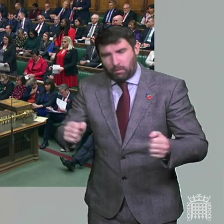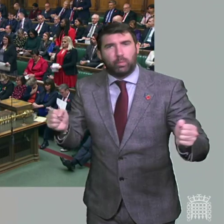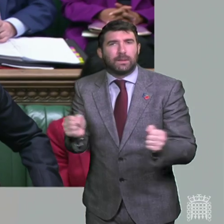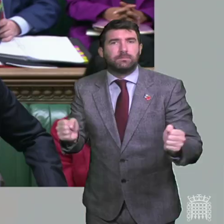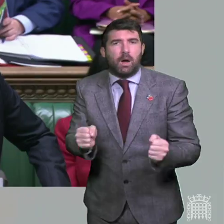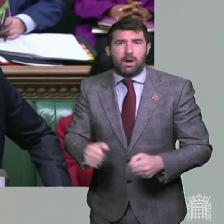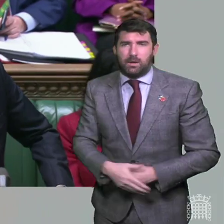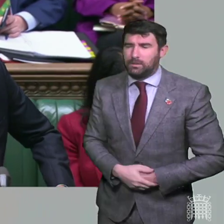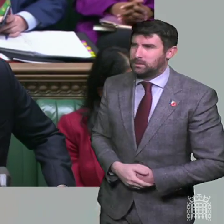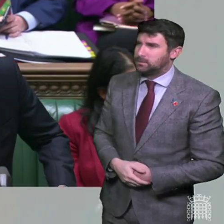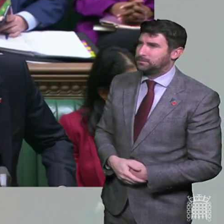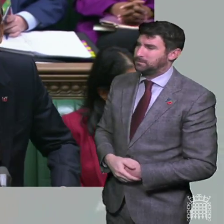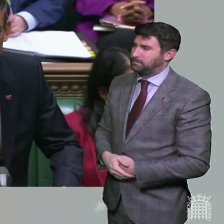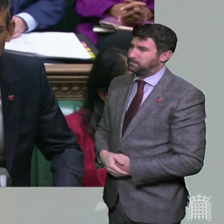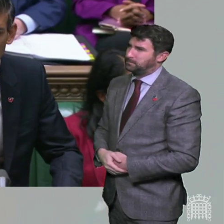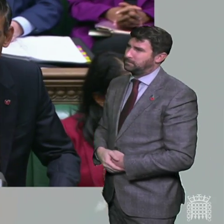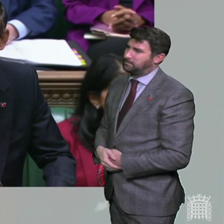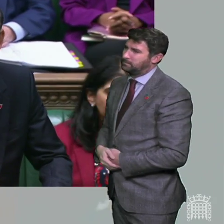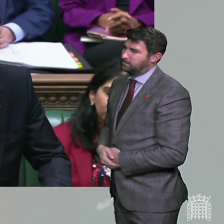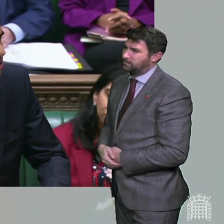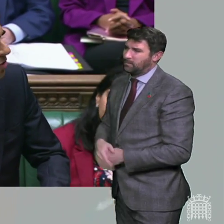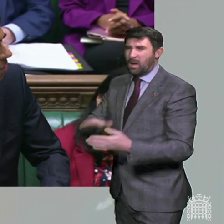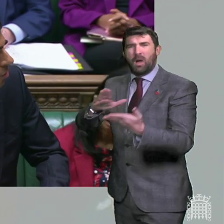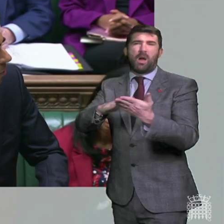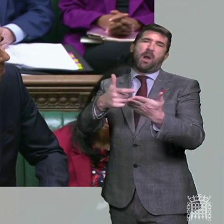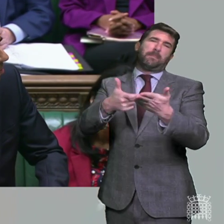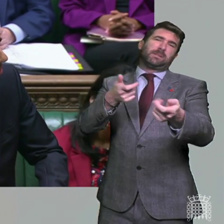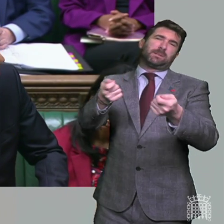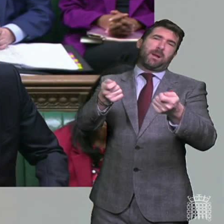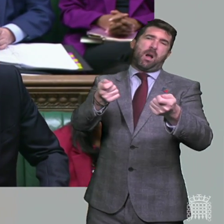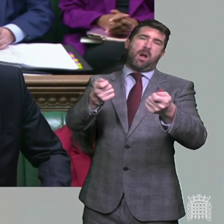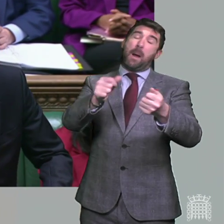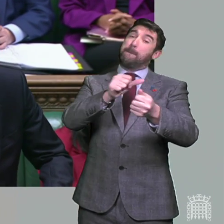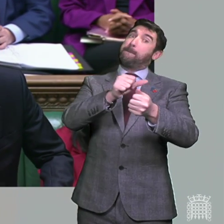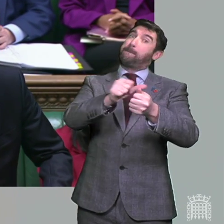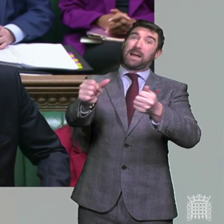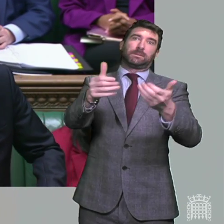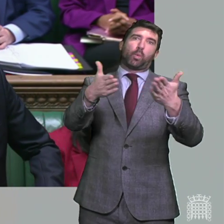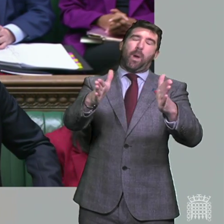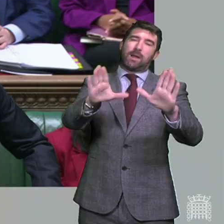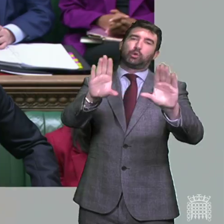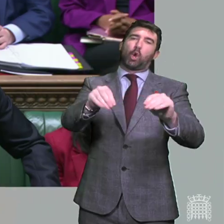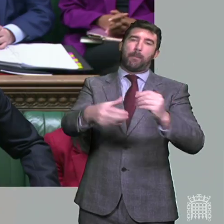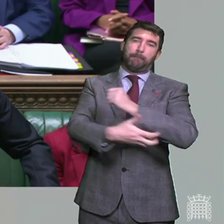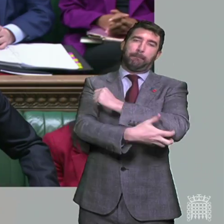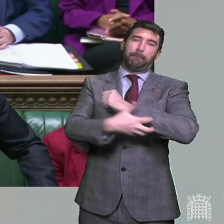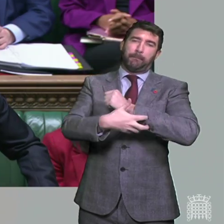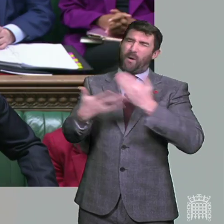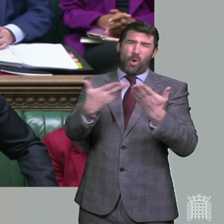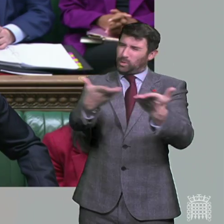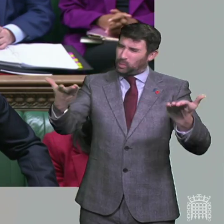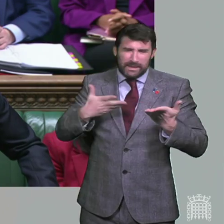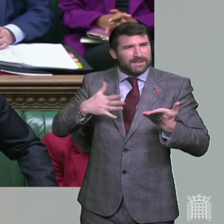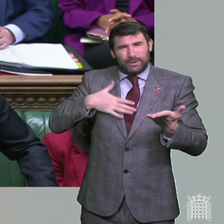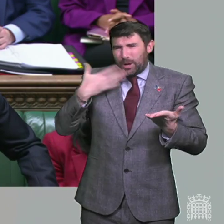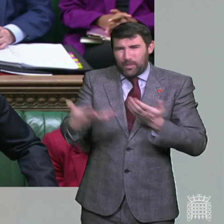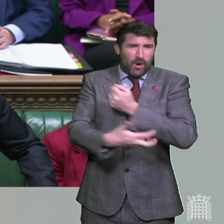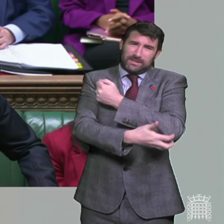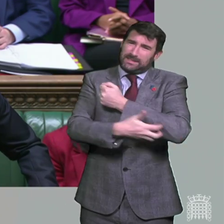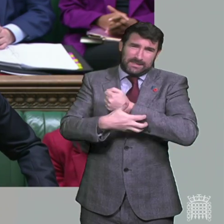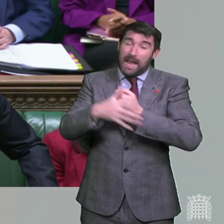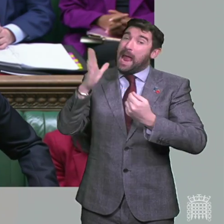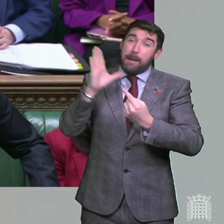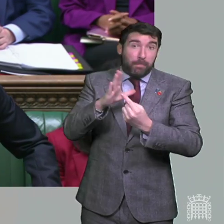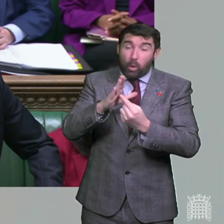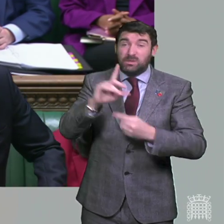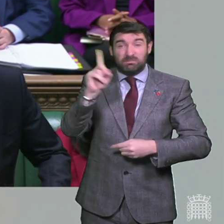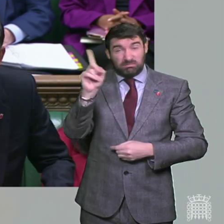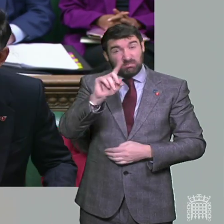The absolute best way to ensure that children do not grow up in poverty, which is something that none of us wants to see, is to ensure that they do not grow up in a workless household.